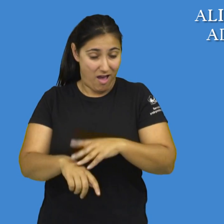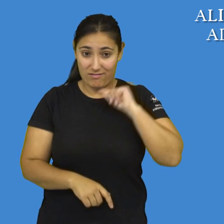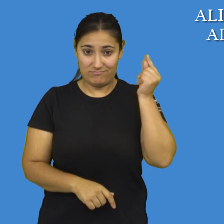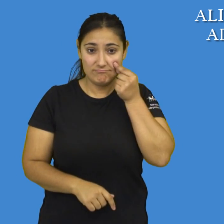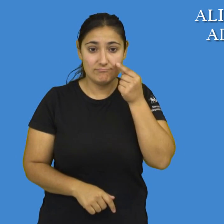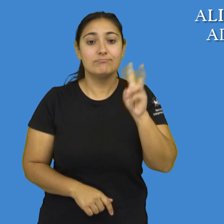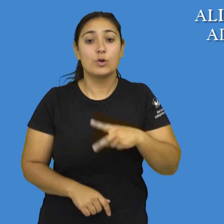descubrir